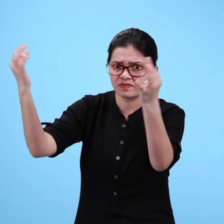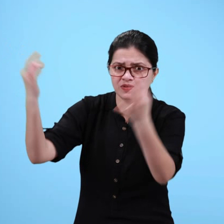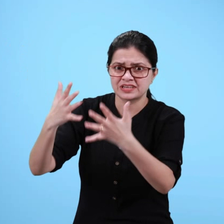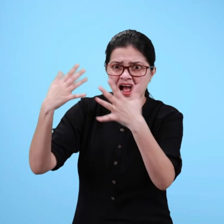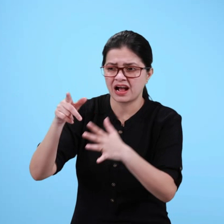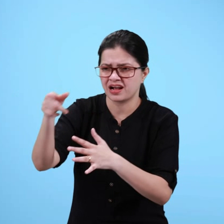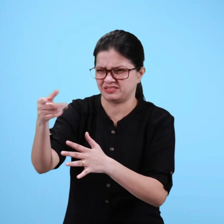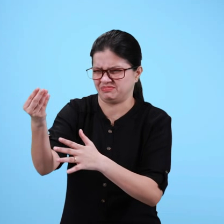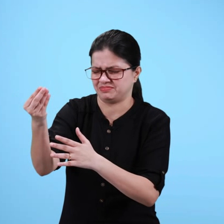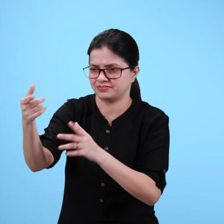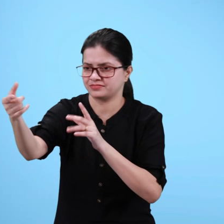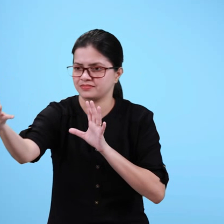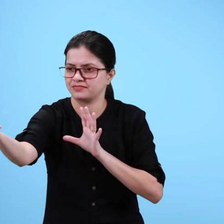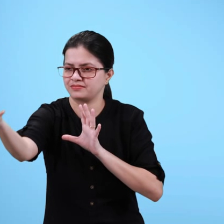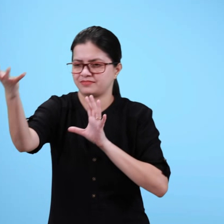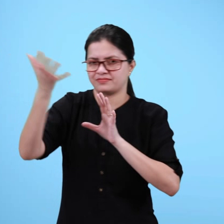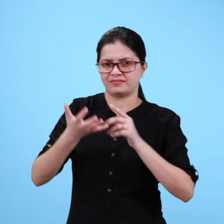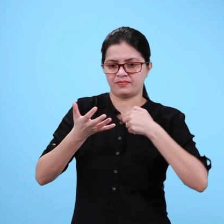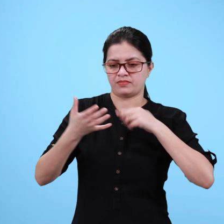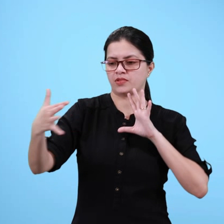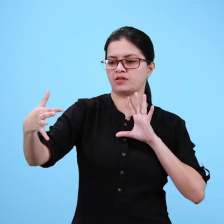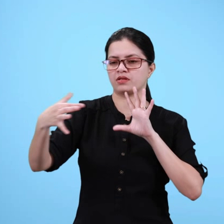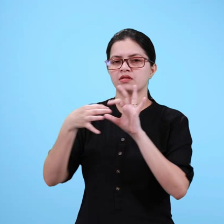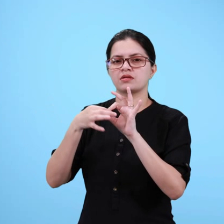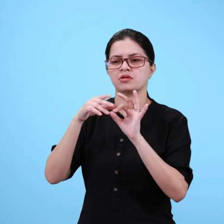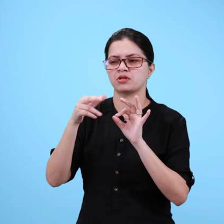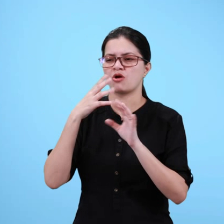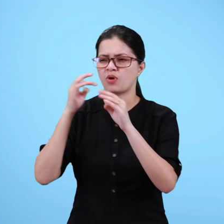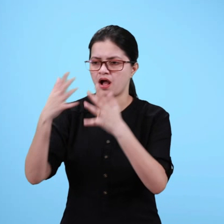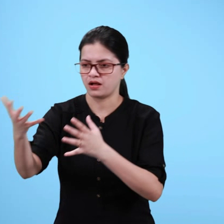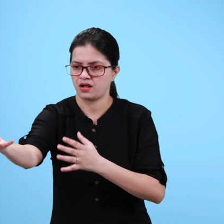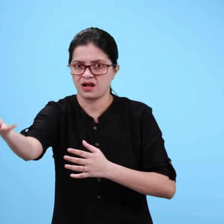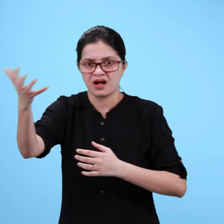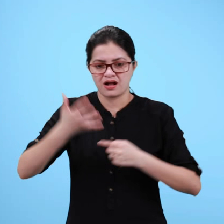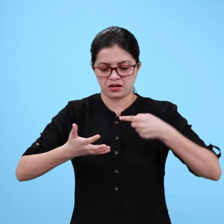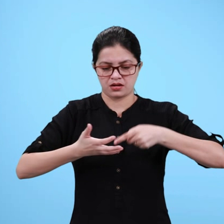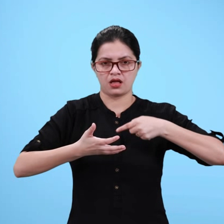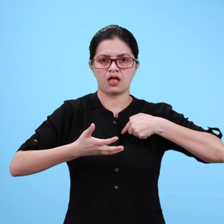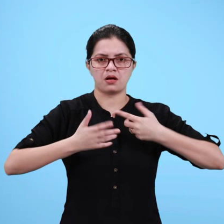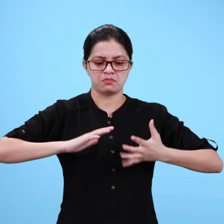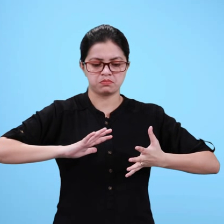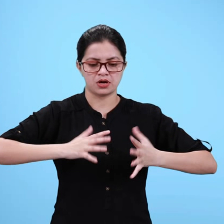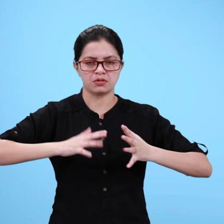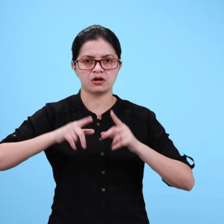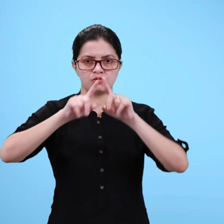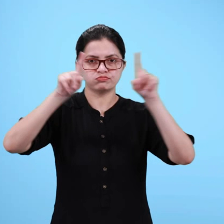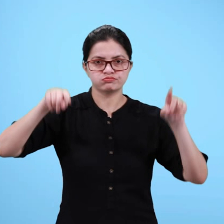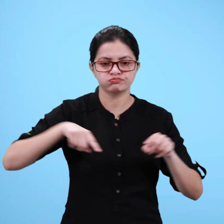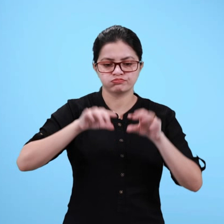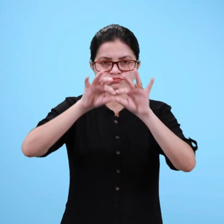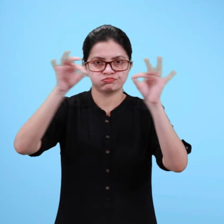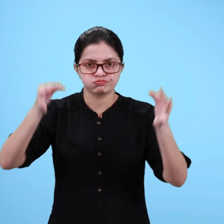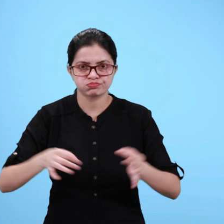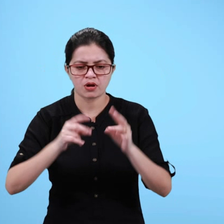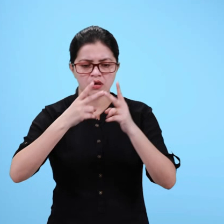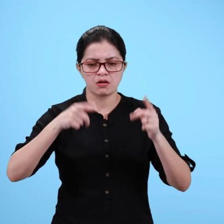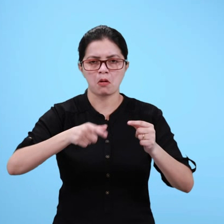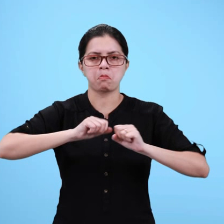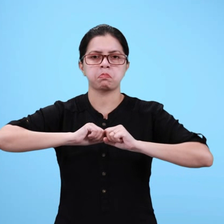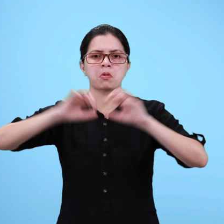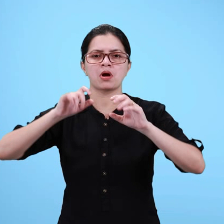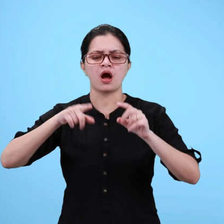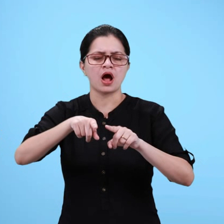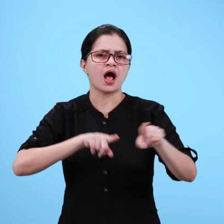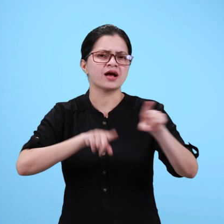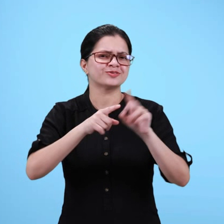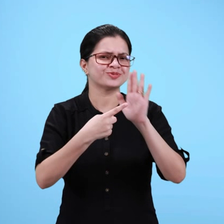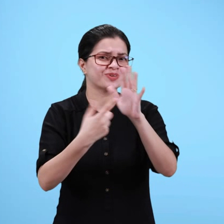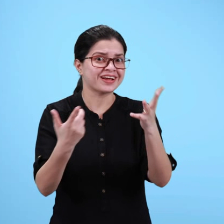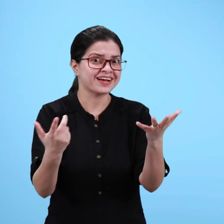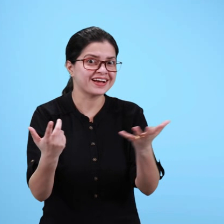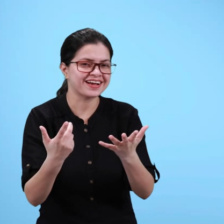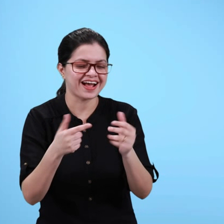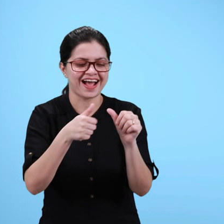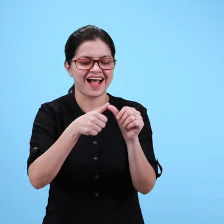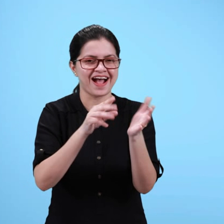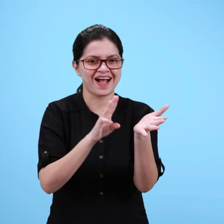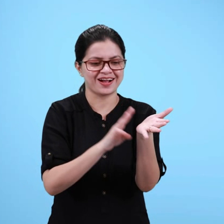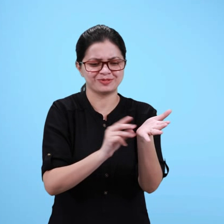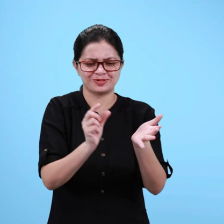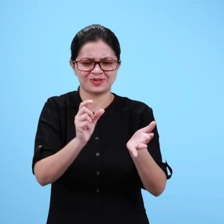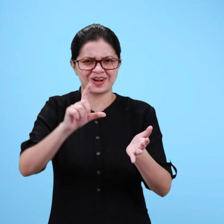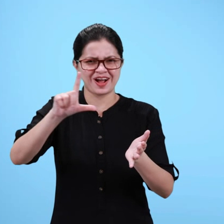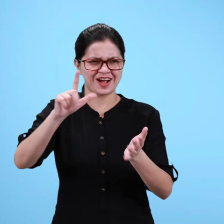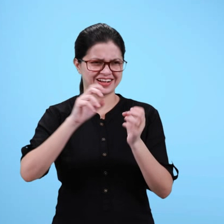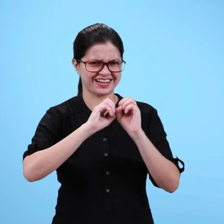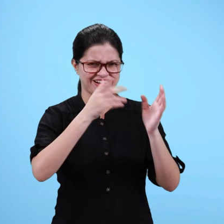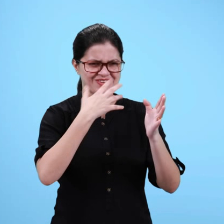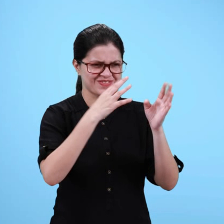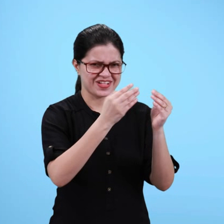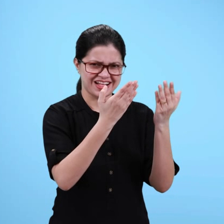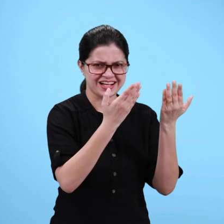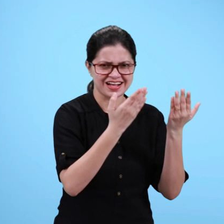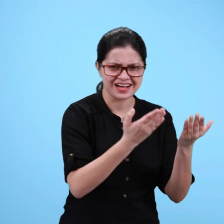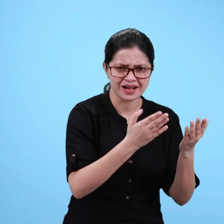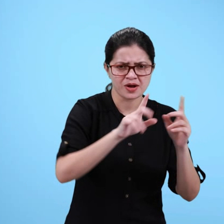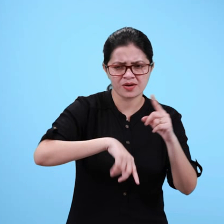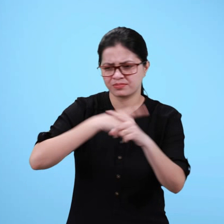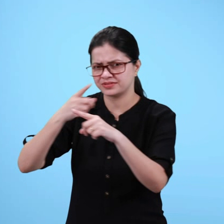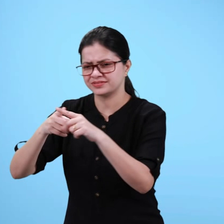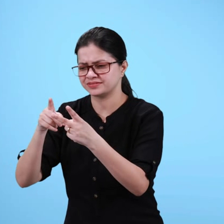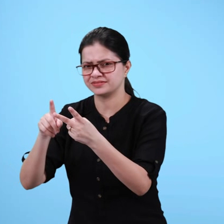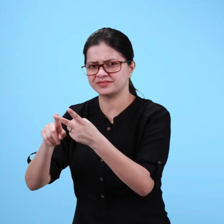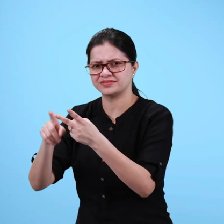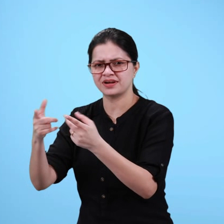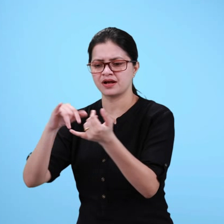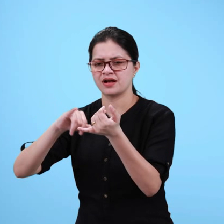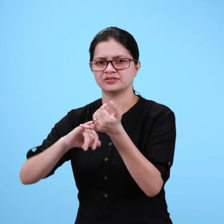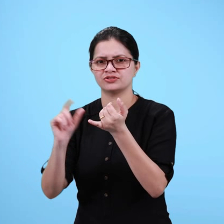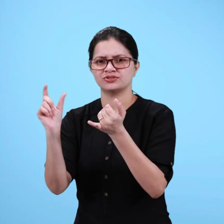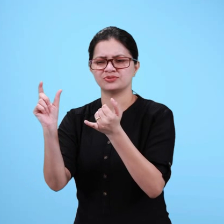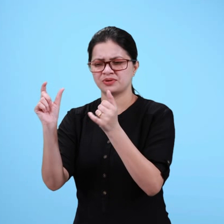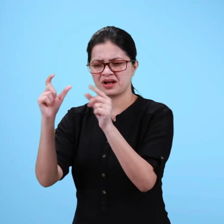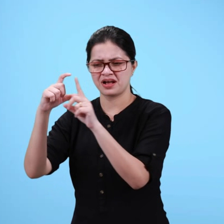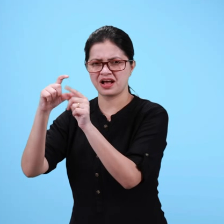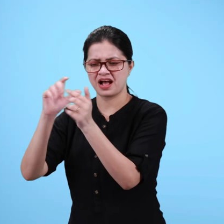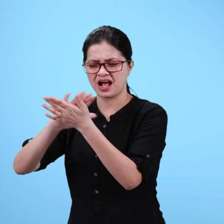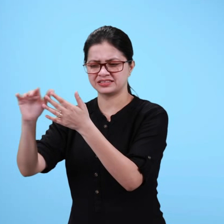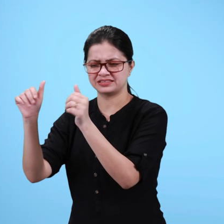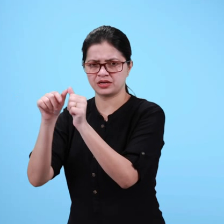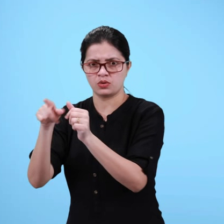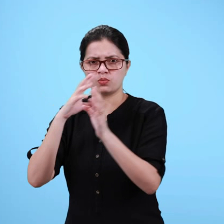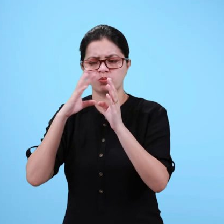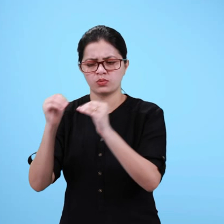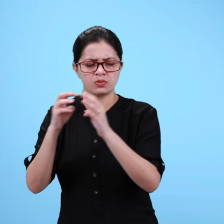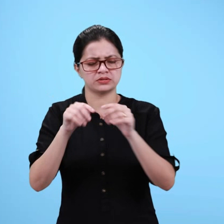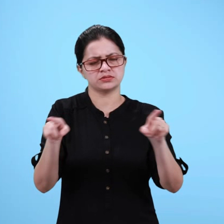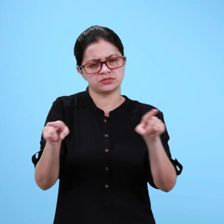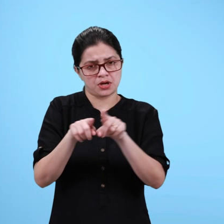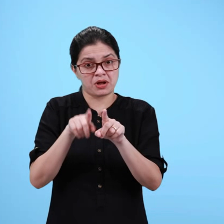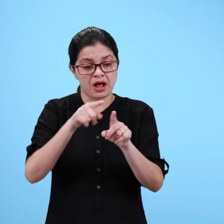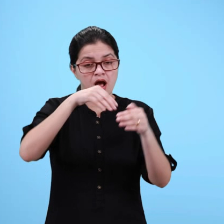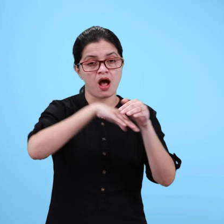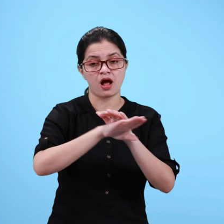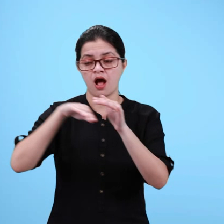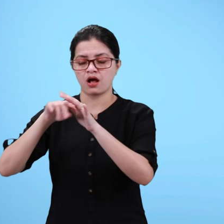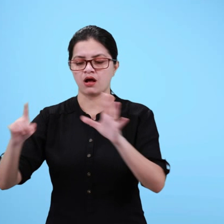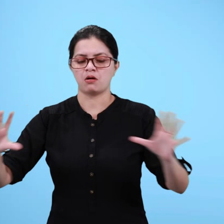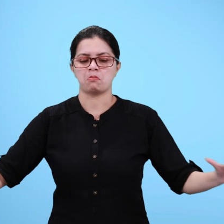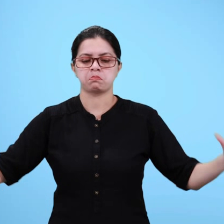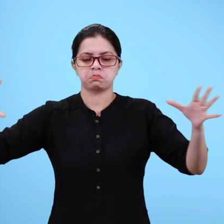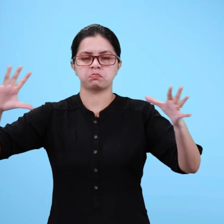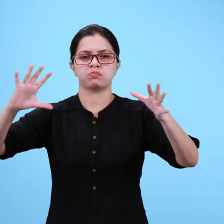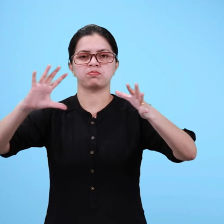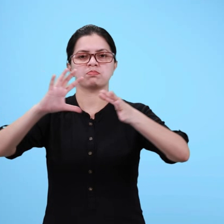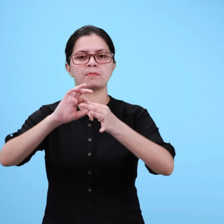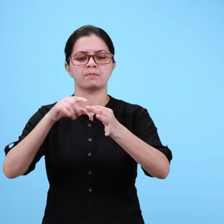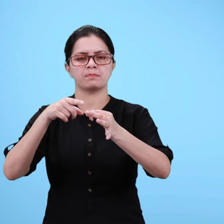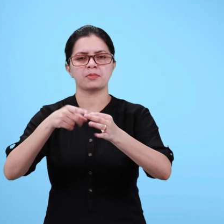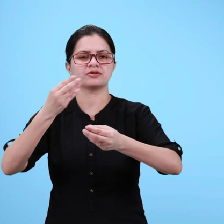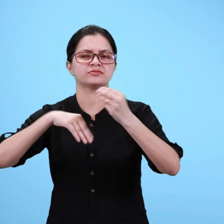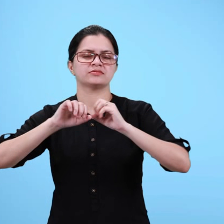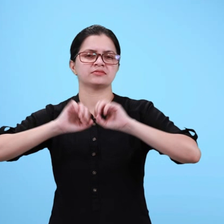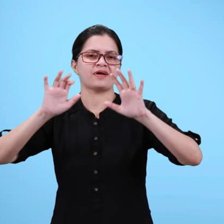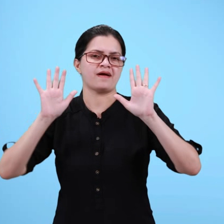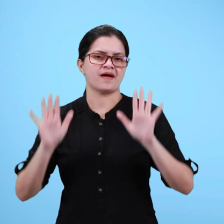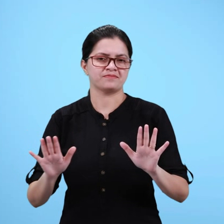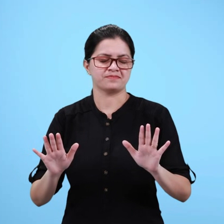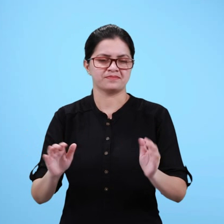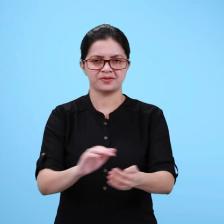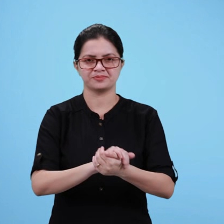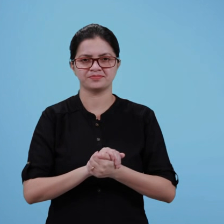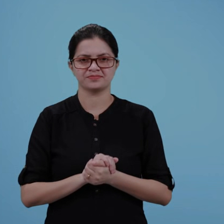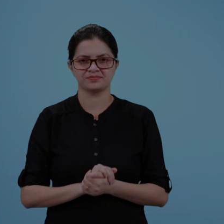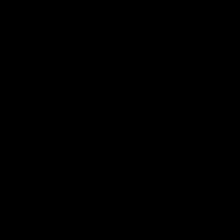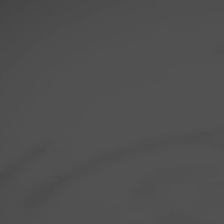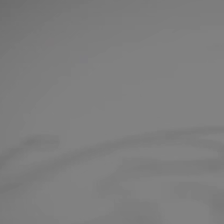of raw materials, workers or both. For example, Anand Milk Union Limited and Sudha Dairy are cooperative industries.